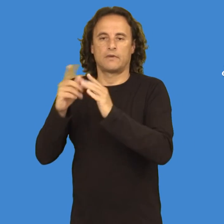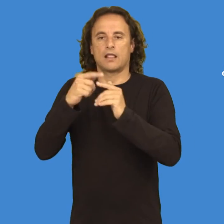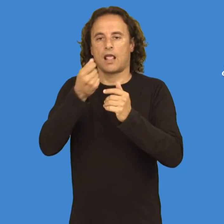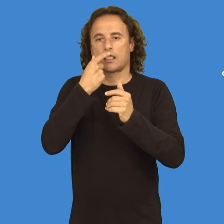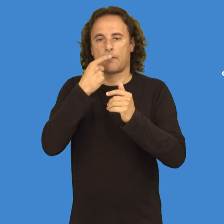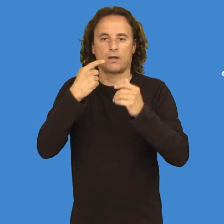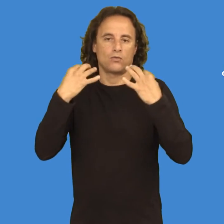droga